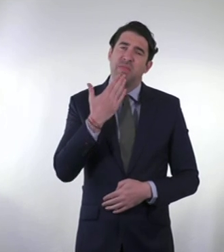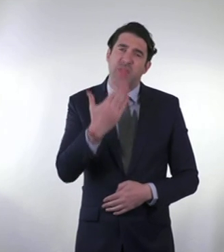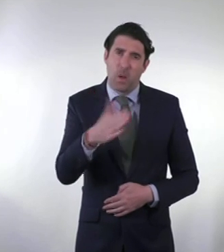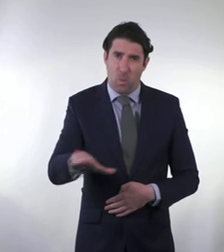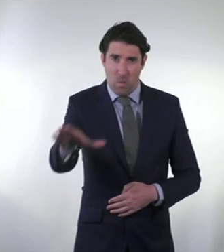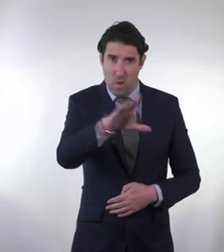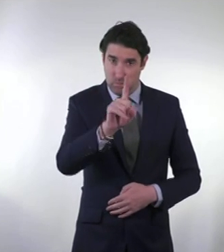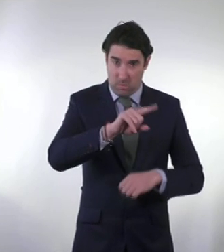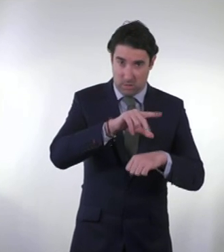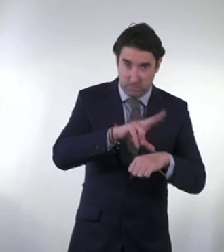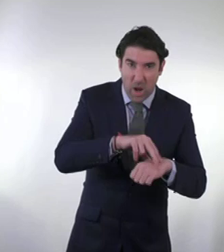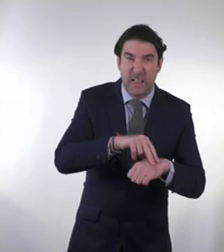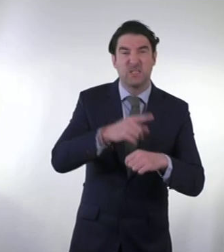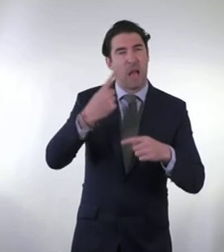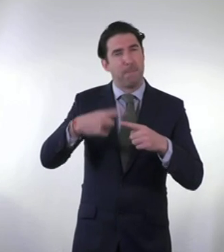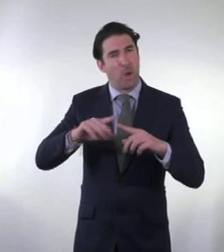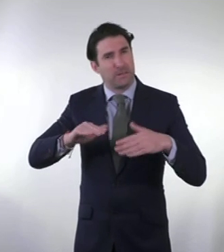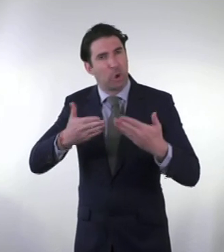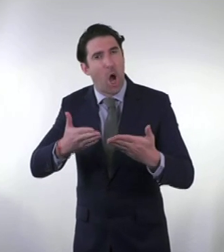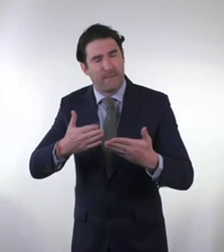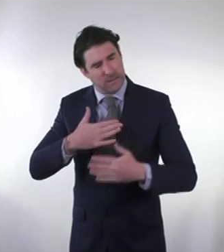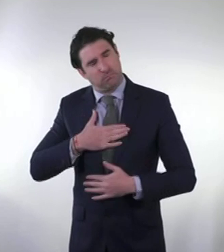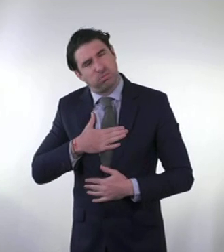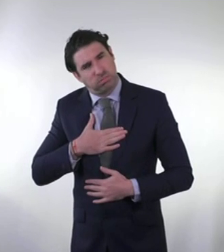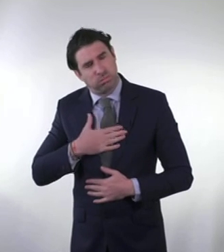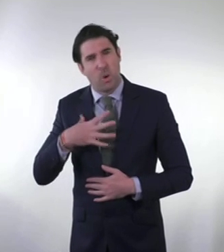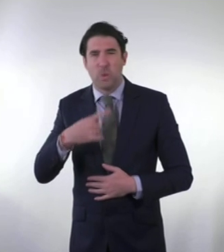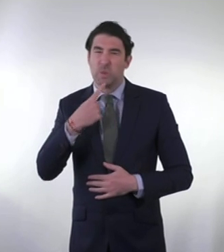Our thoughts are with Matt’s family, friends and colleagues.